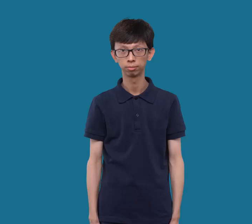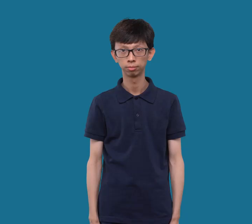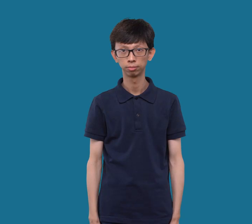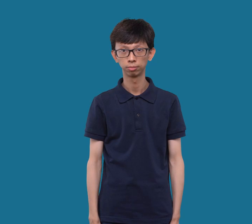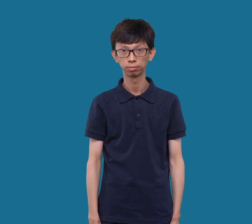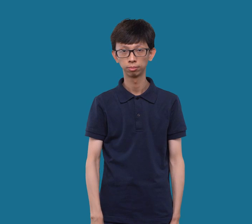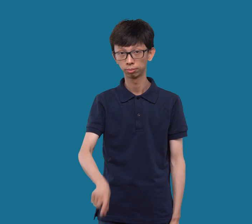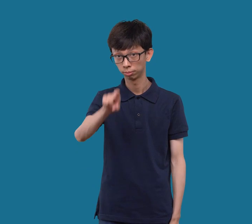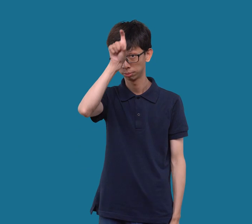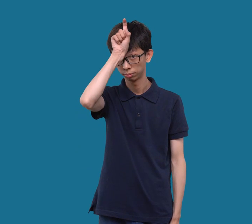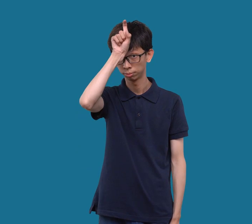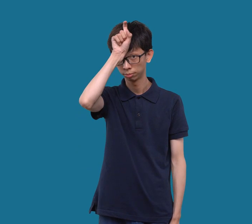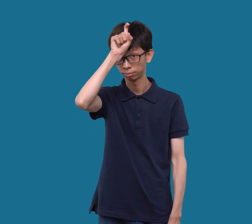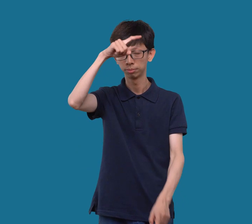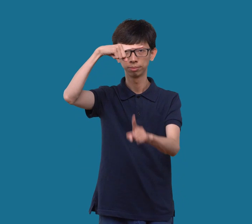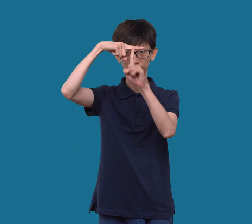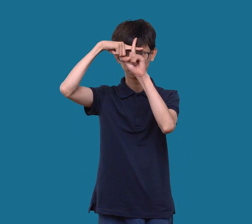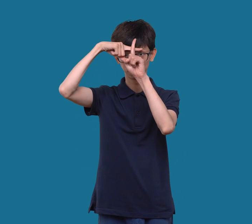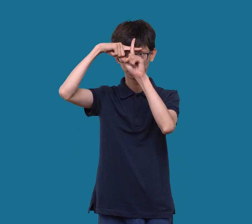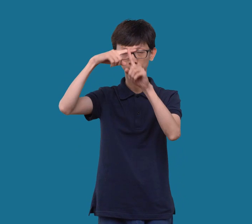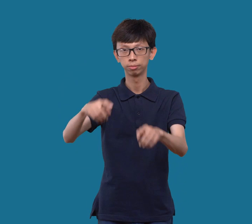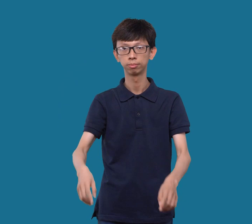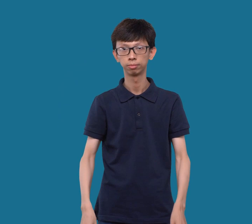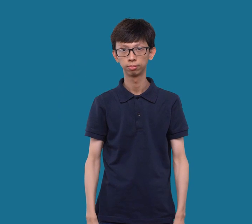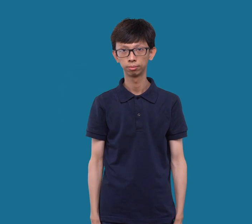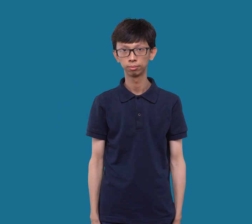thú y